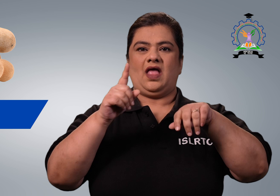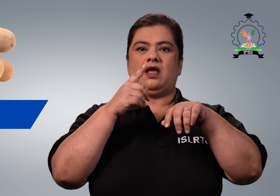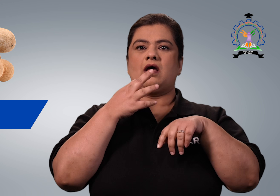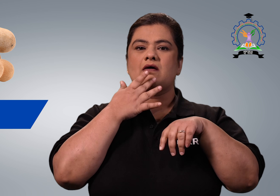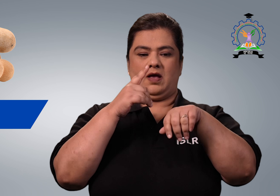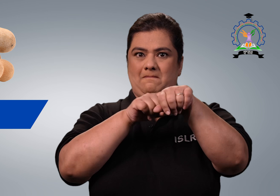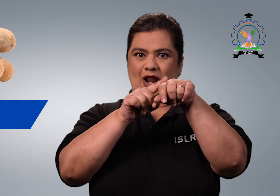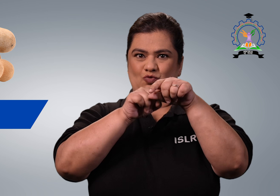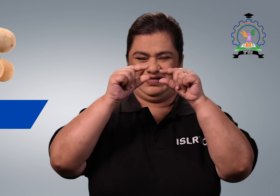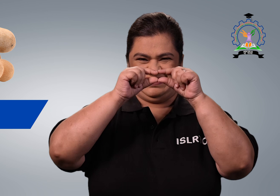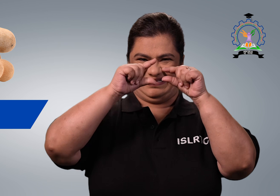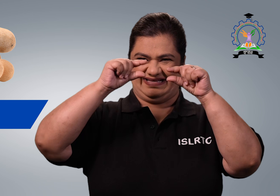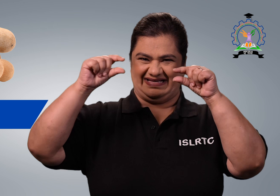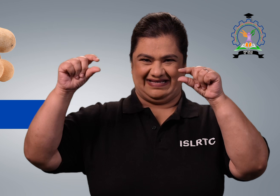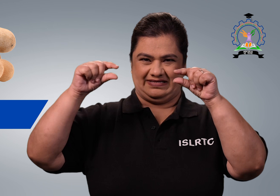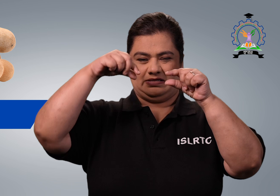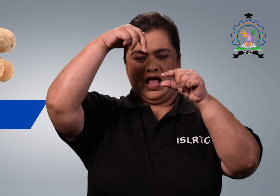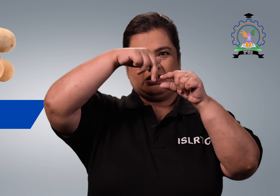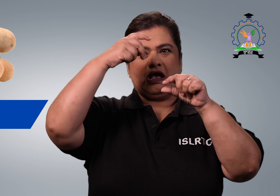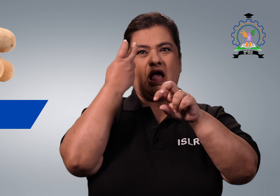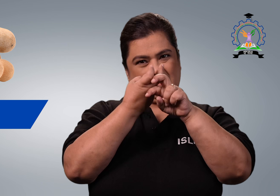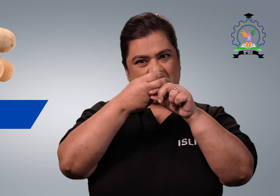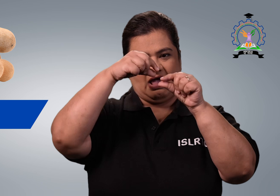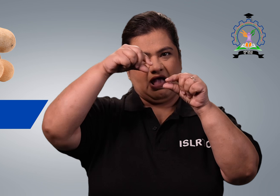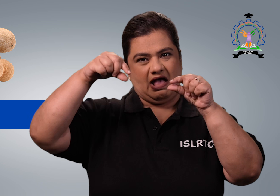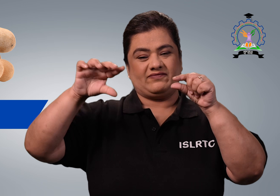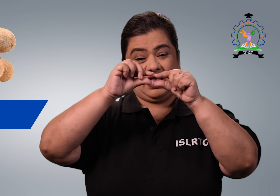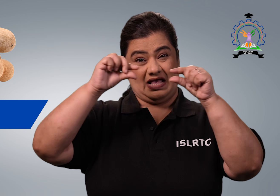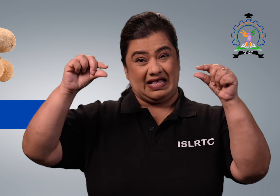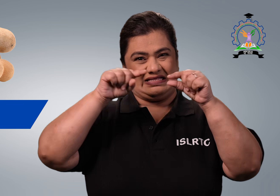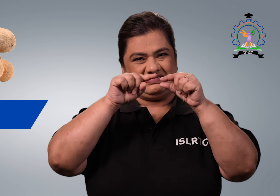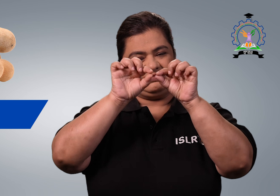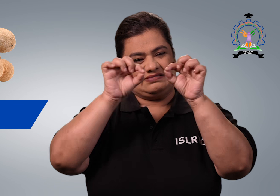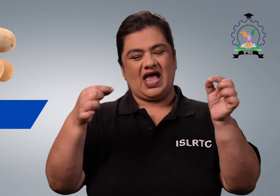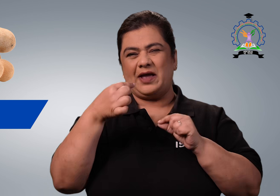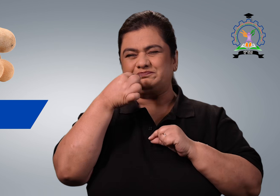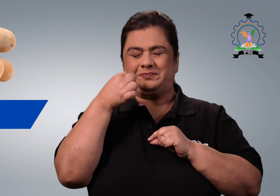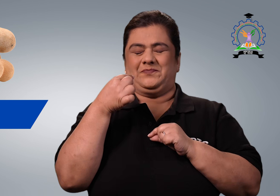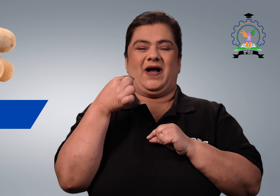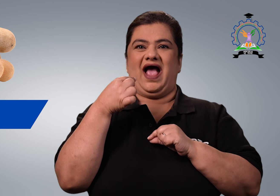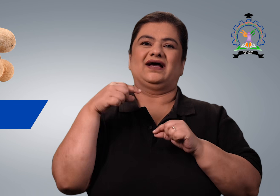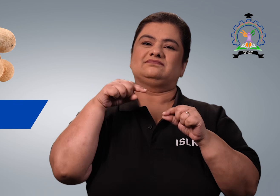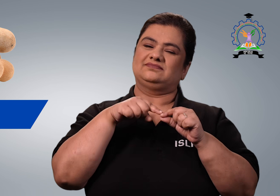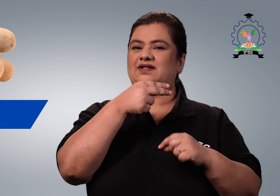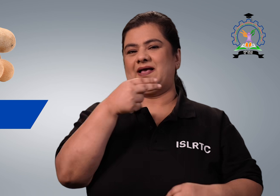Tamarind is a fruit with a tangy, sweet-sour flavor that grows in pods and contains seeds.